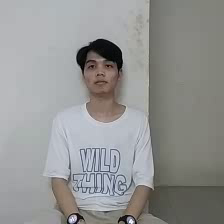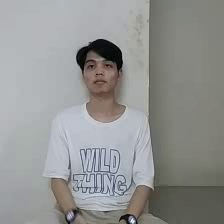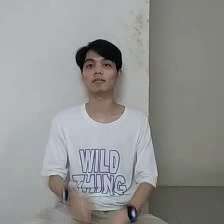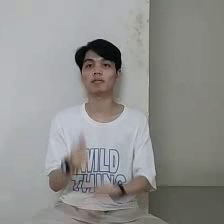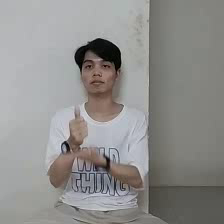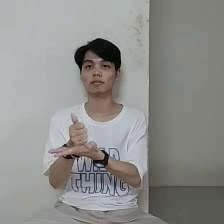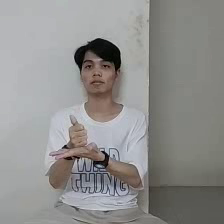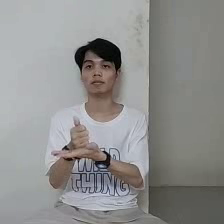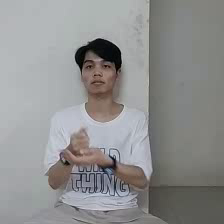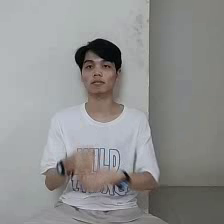Giúp